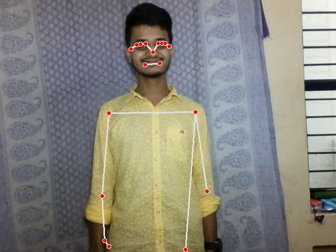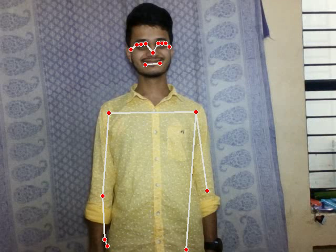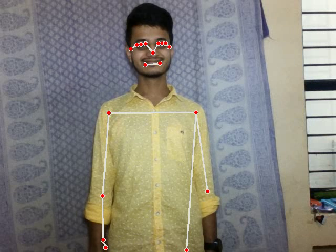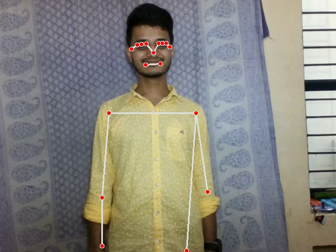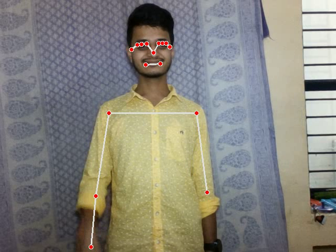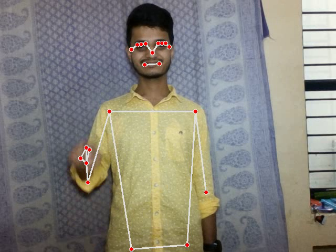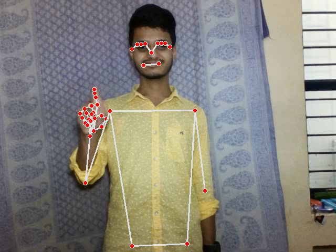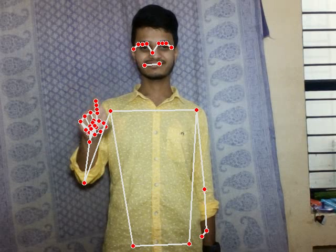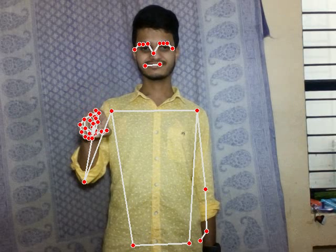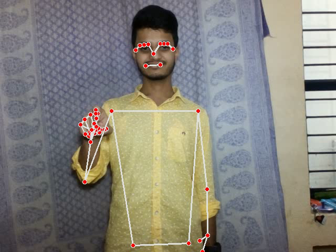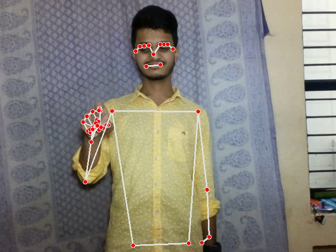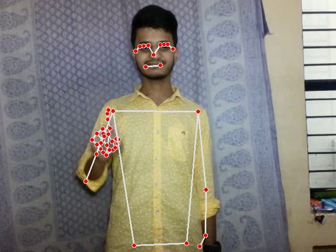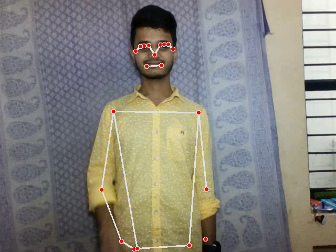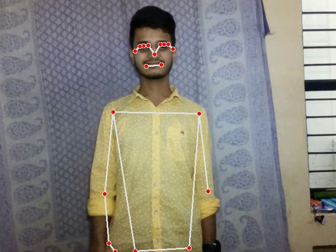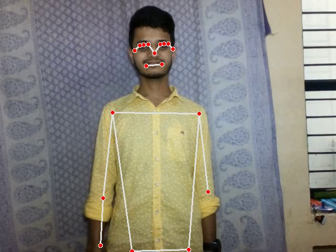need